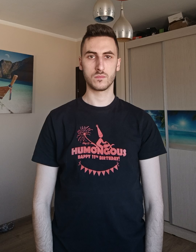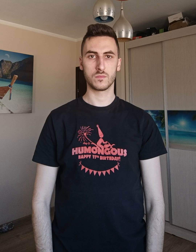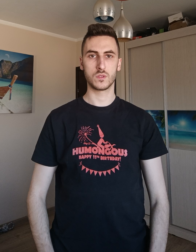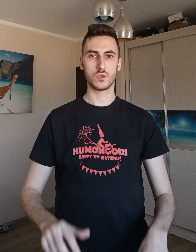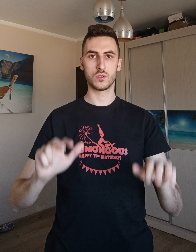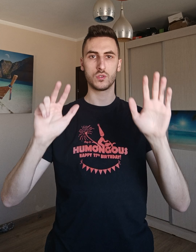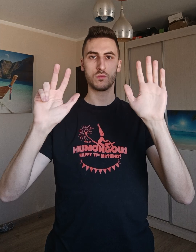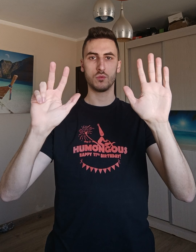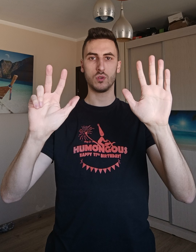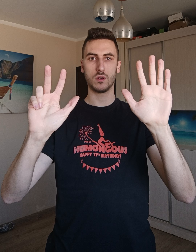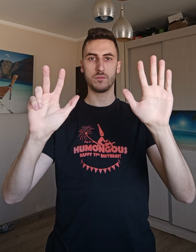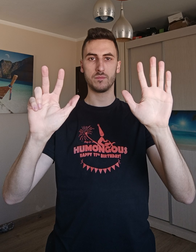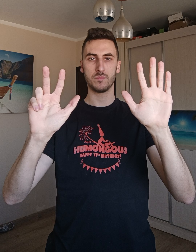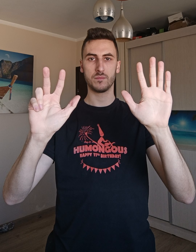שמונה